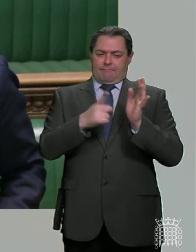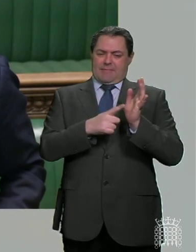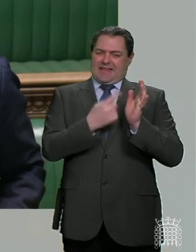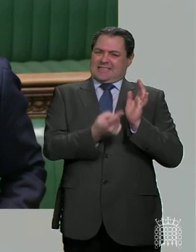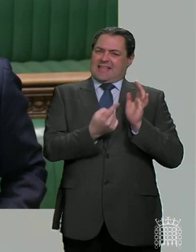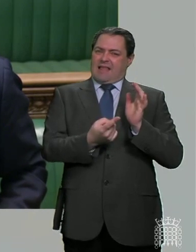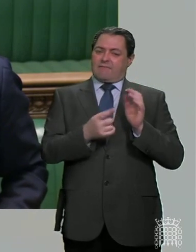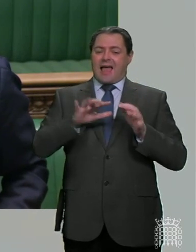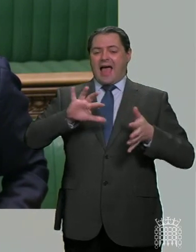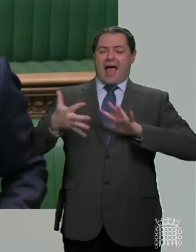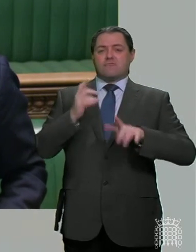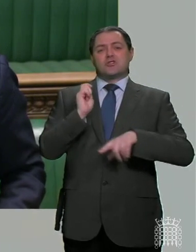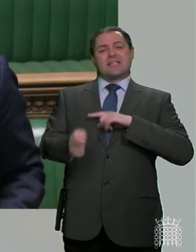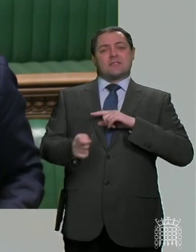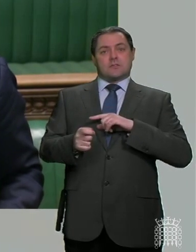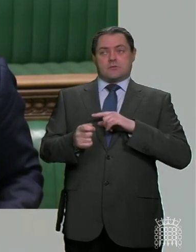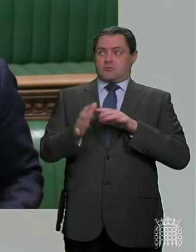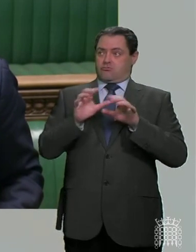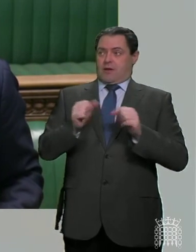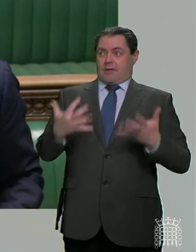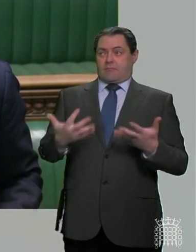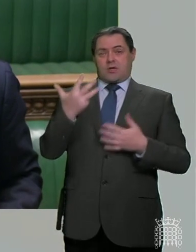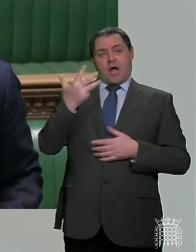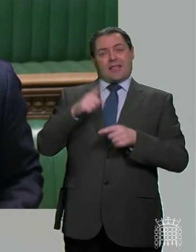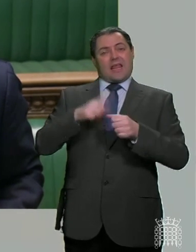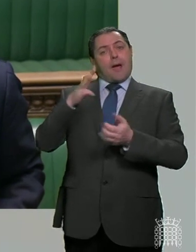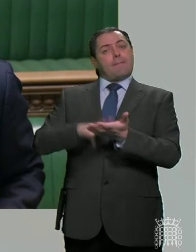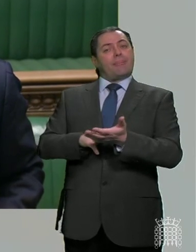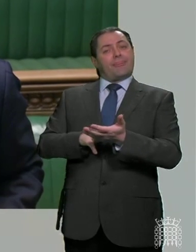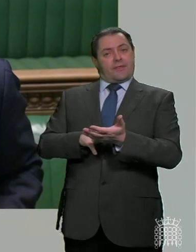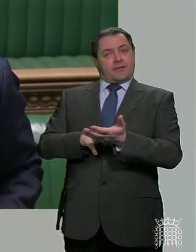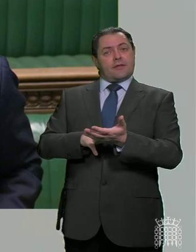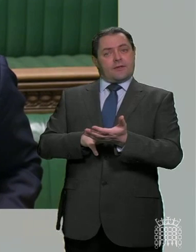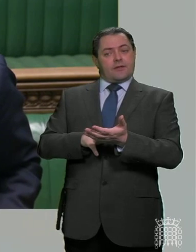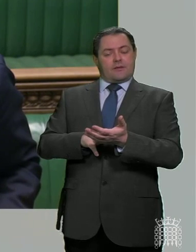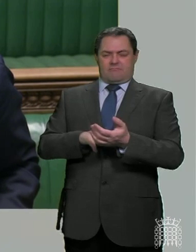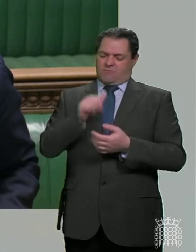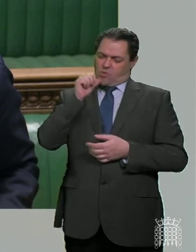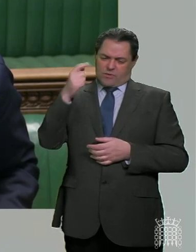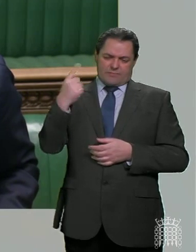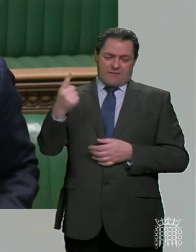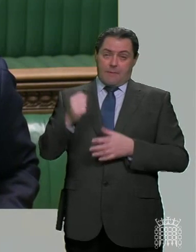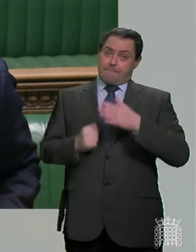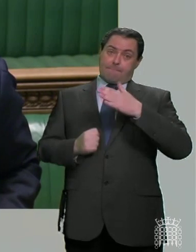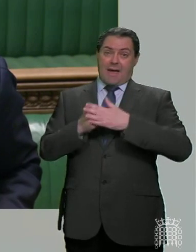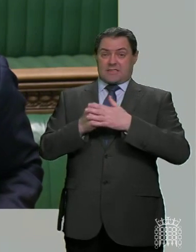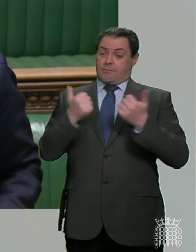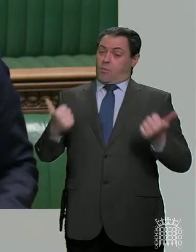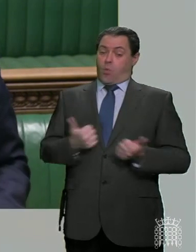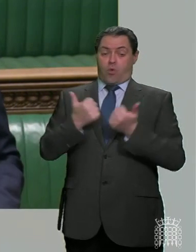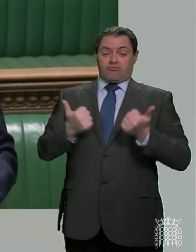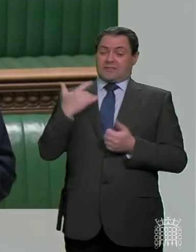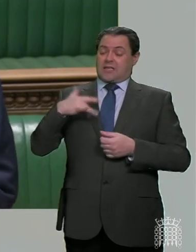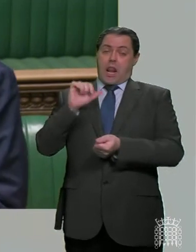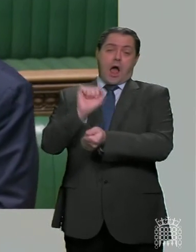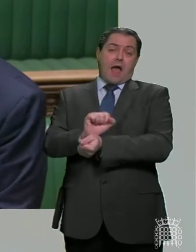The average sentence for rape is already nine years and nine months, as he knows full well, and the maximum sentence is already life.